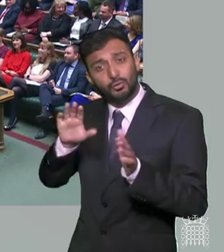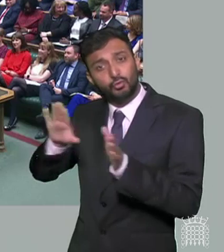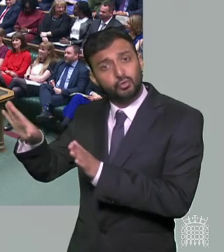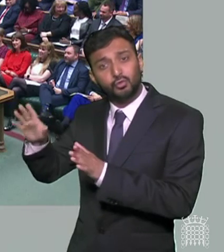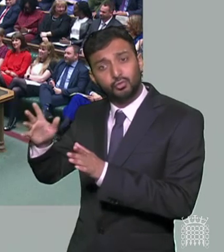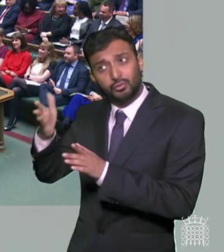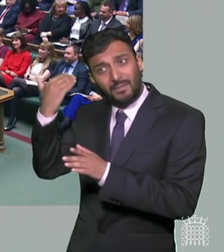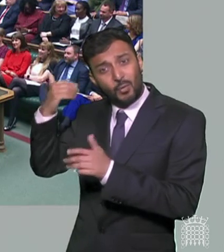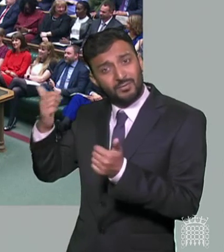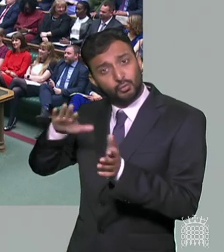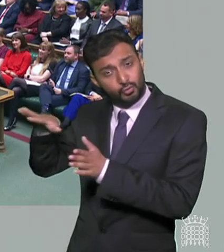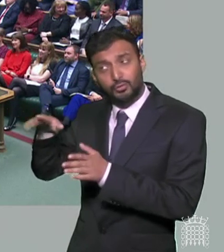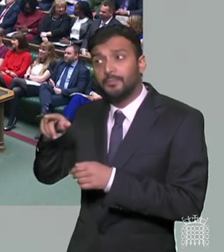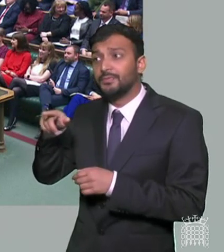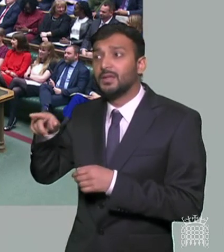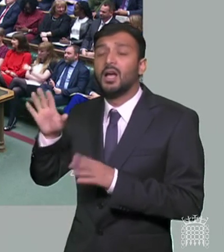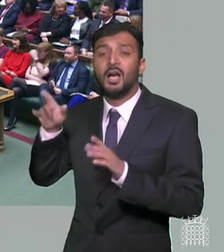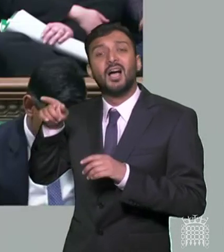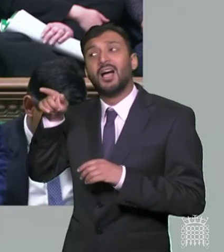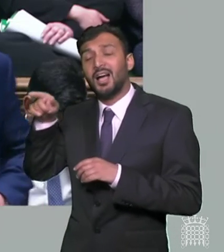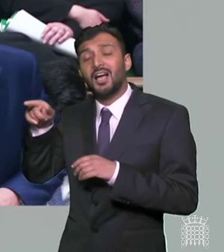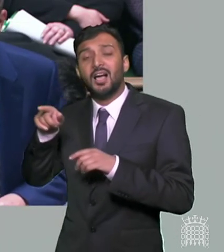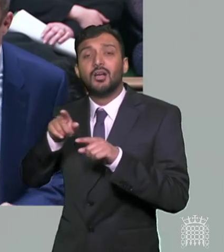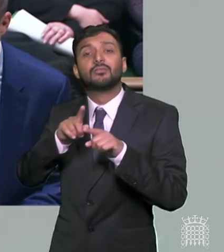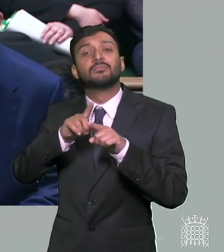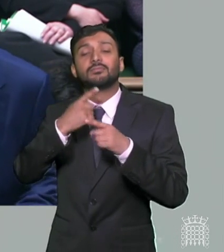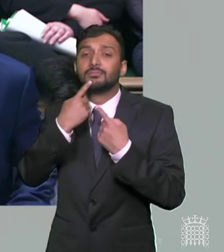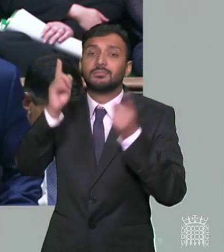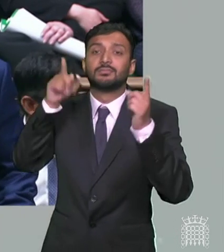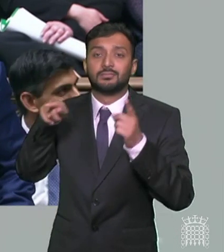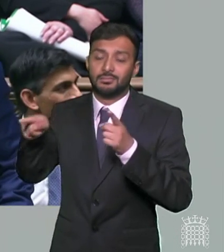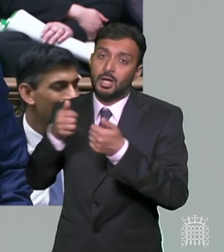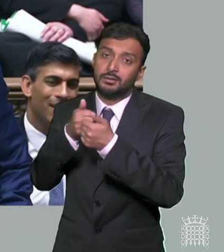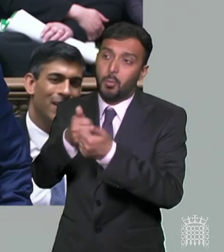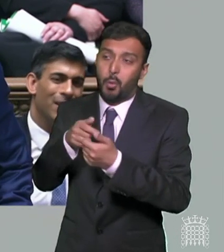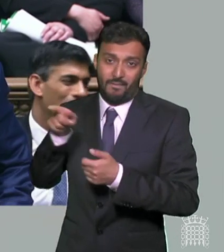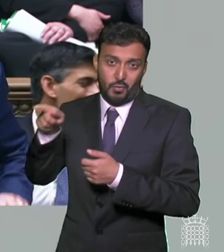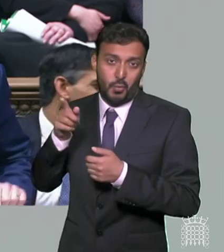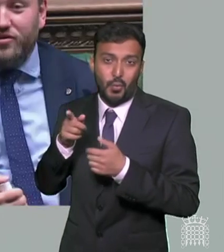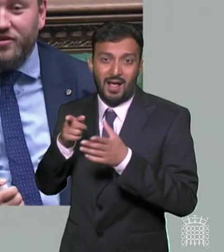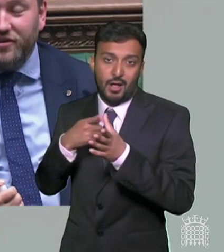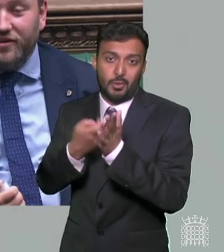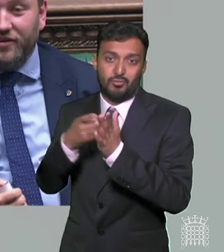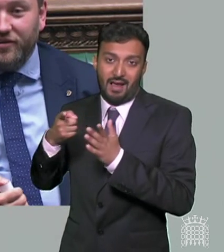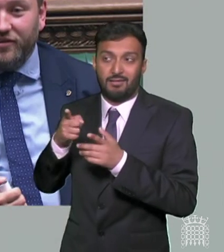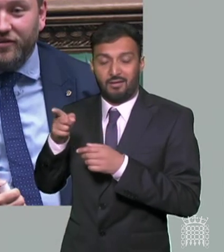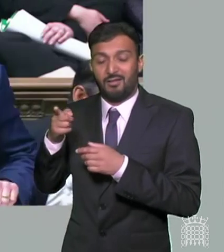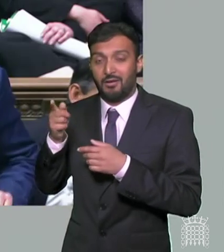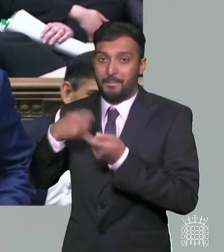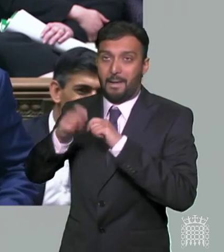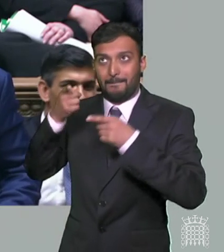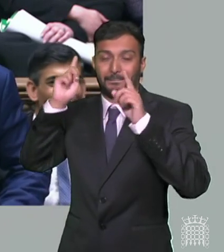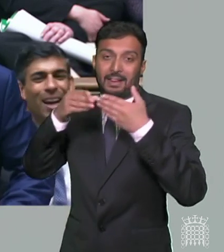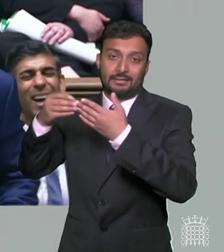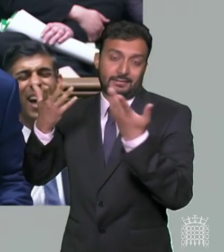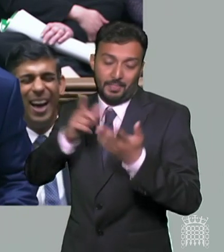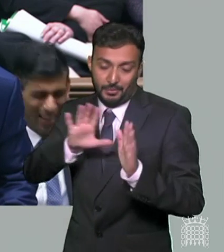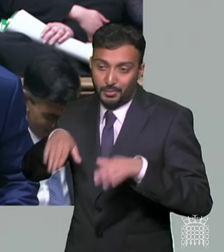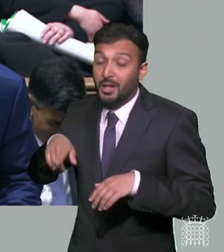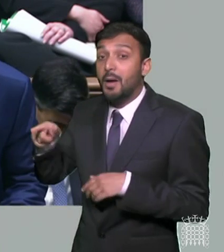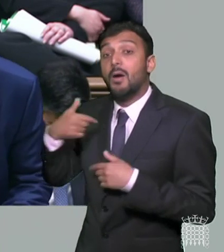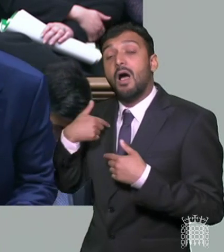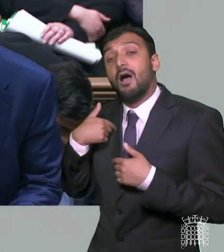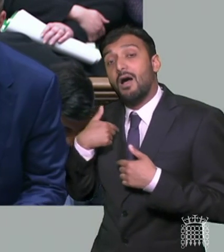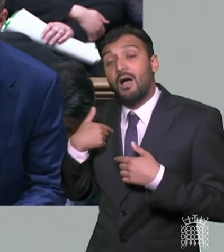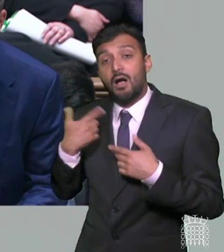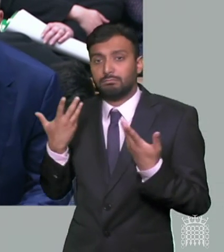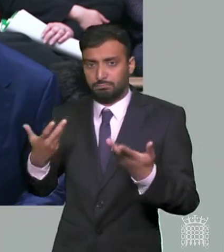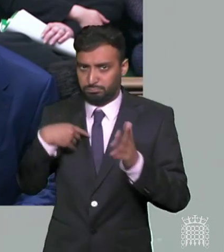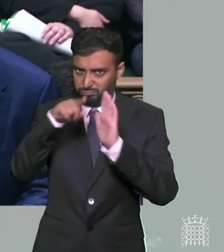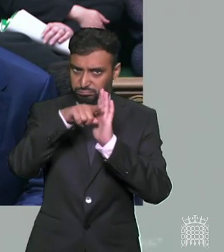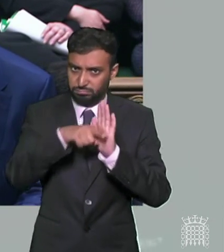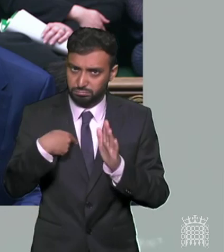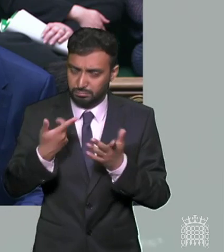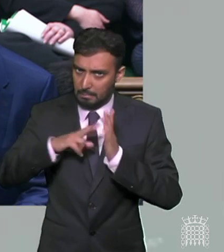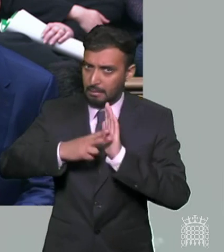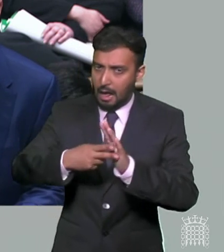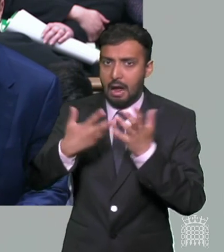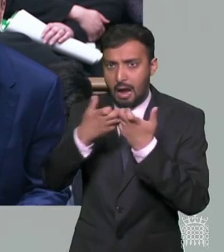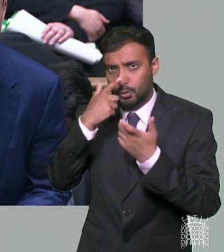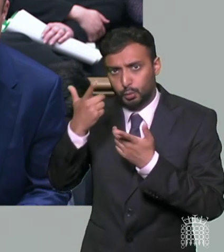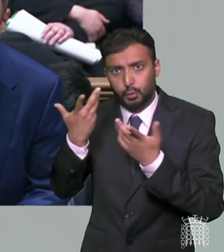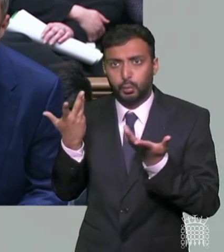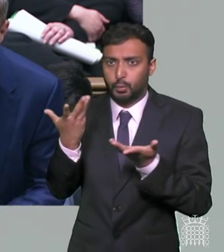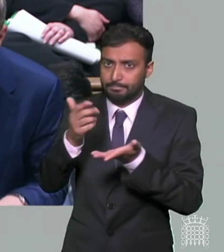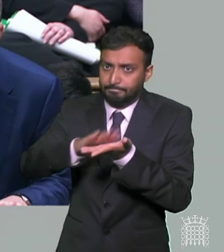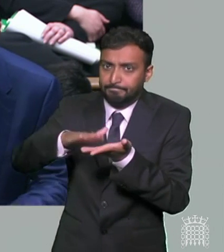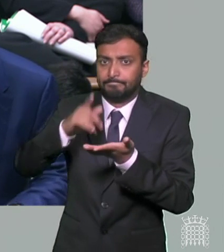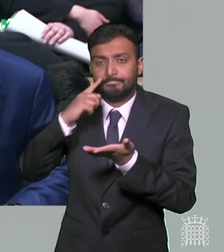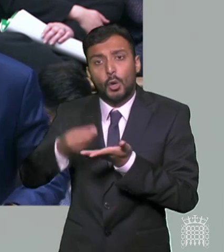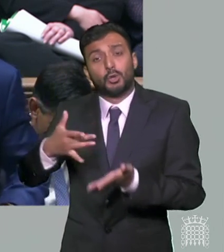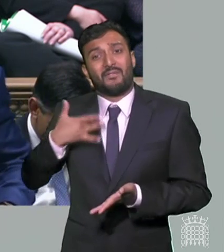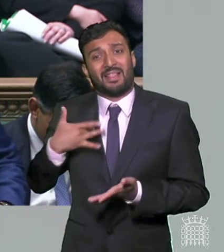The honourable Member for Edinburgh South was just announcing his support for the right honourable Lady in the forthcoming— We are putting in place the economic plan to help people with the cost of living; the Labour leader is getting ready for year zero.